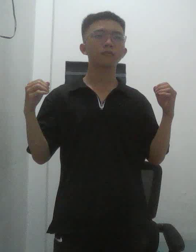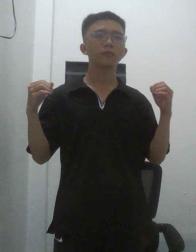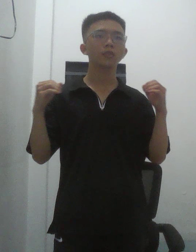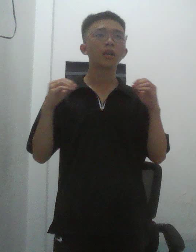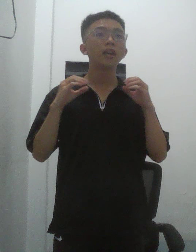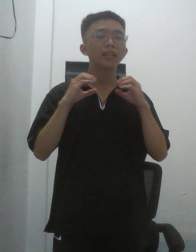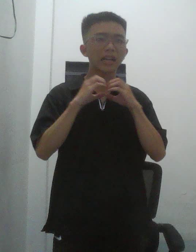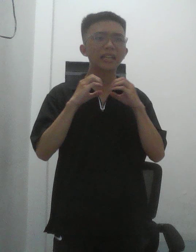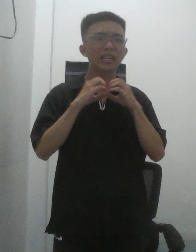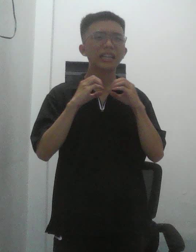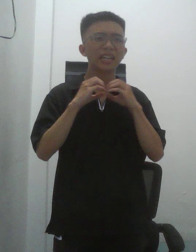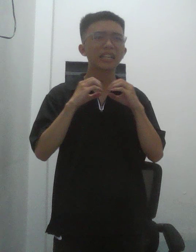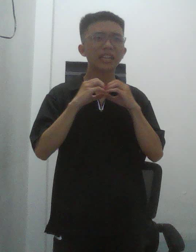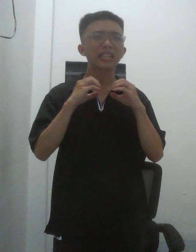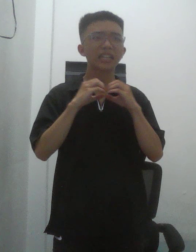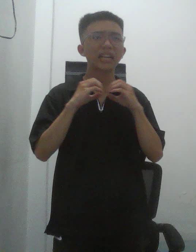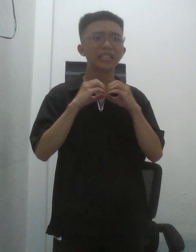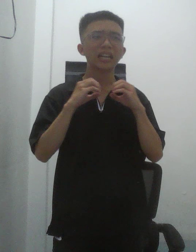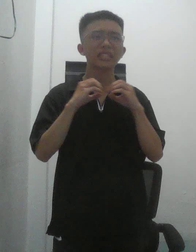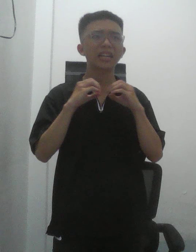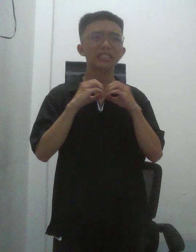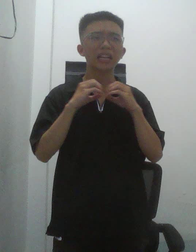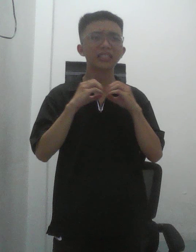cai nhau